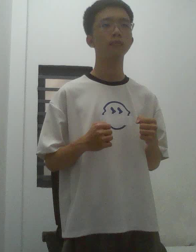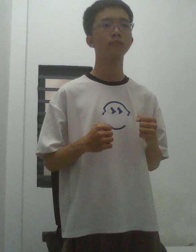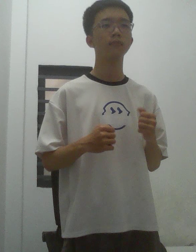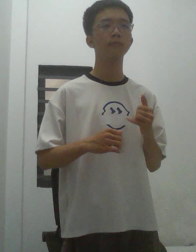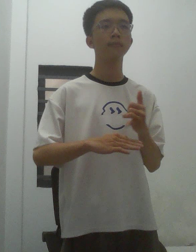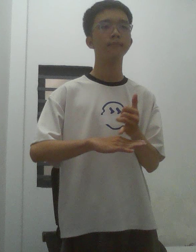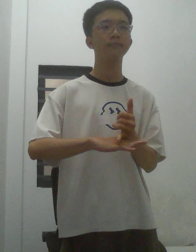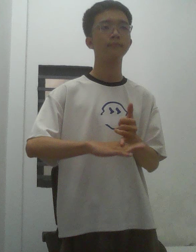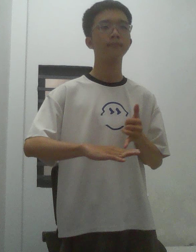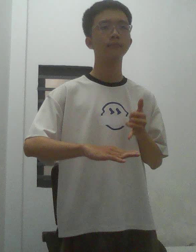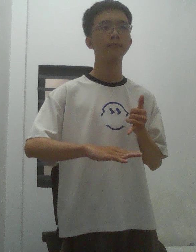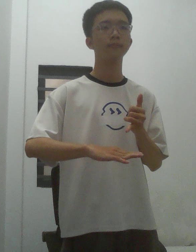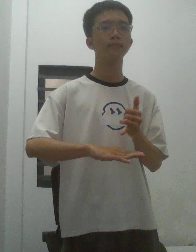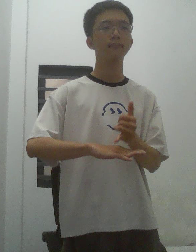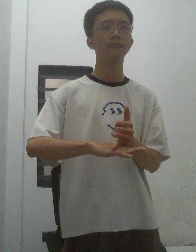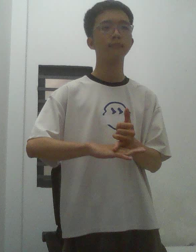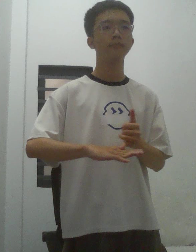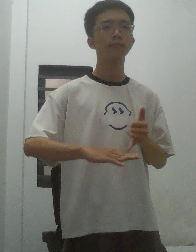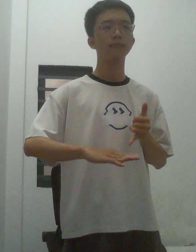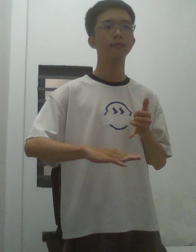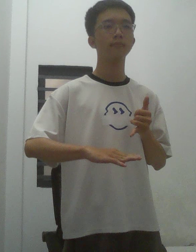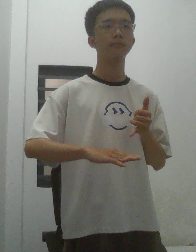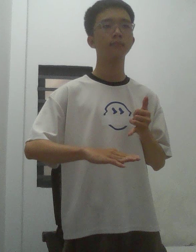cuoi tuan